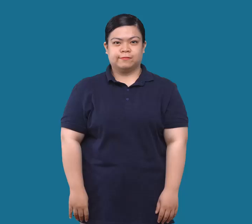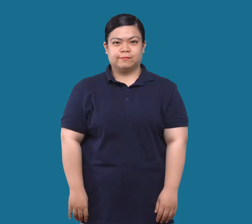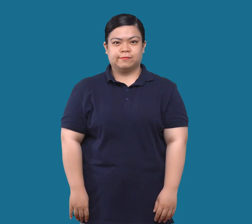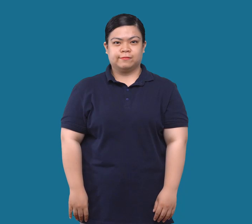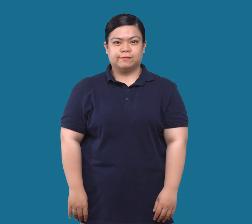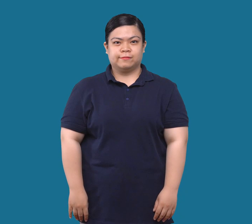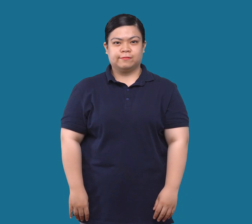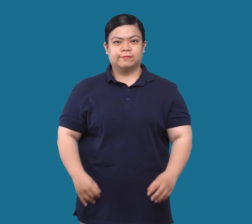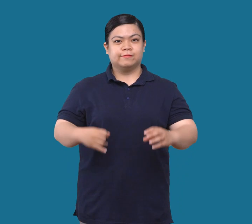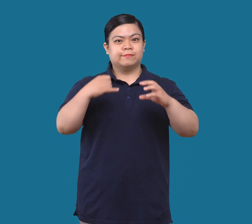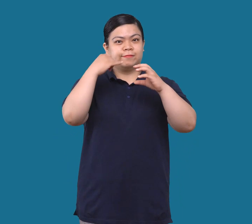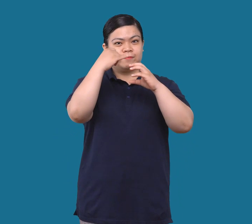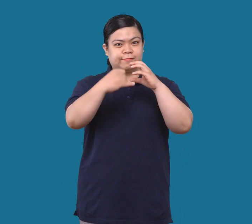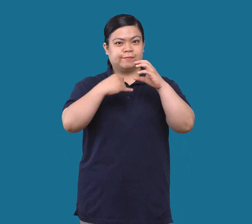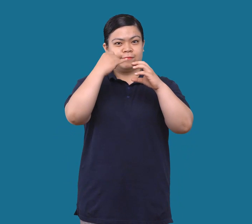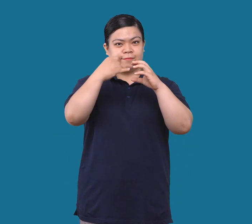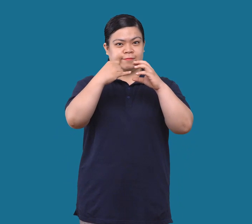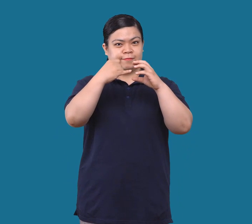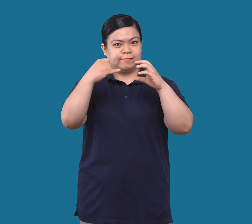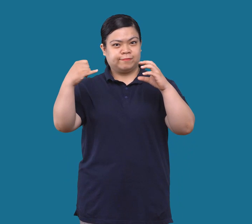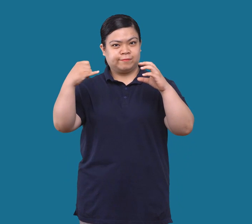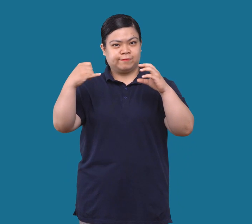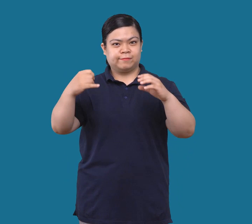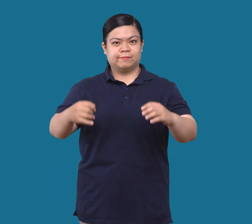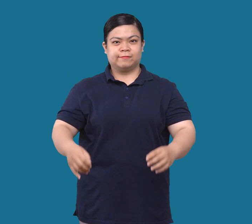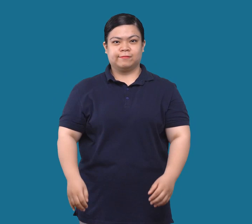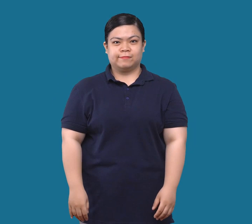sợi chỉ